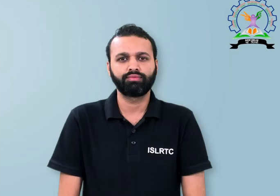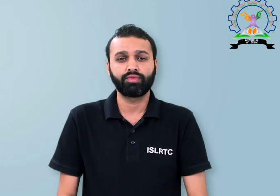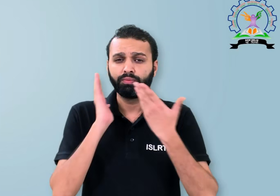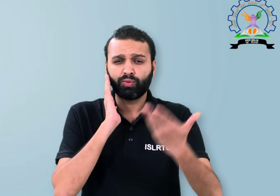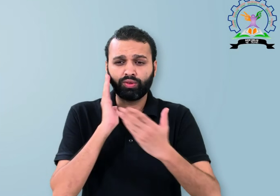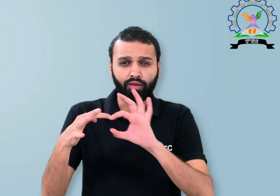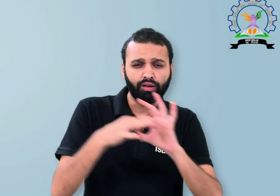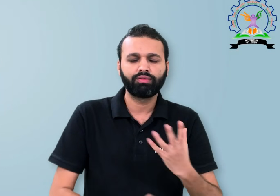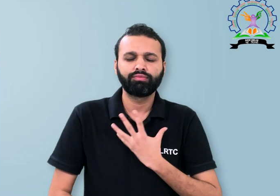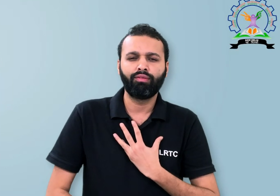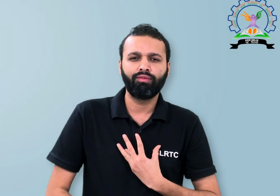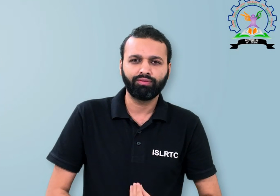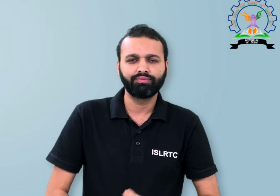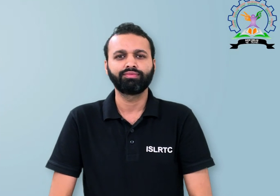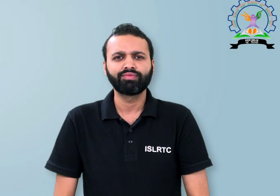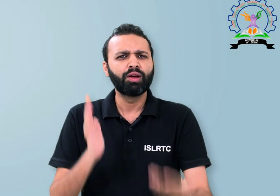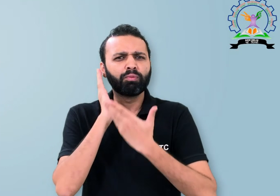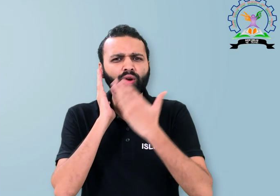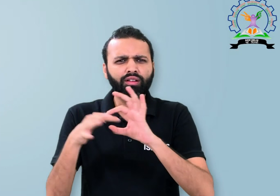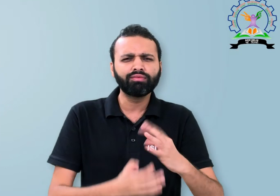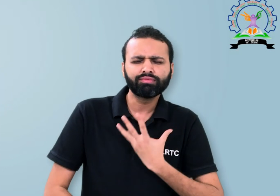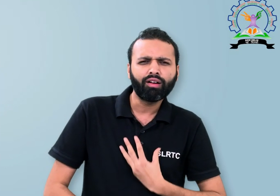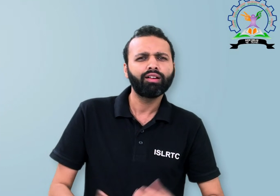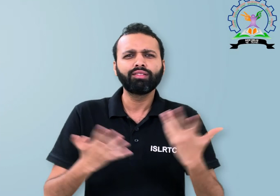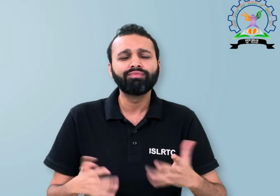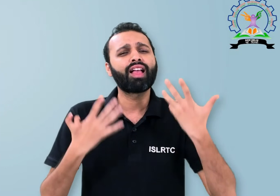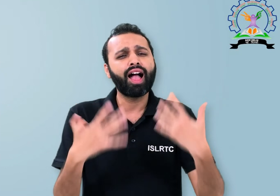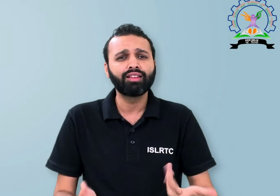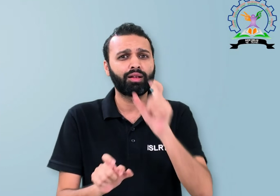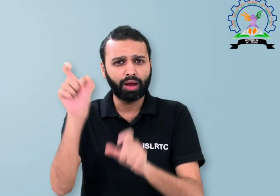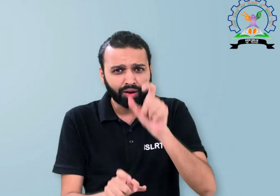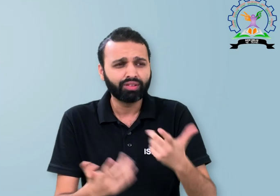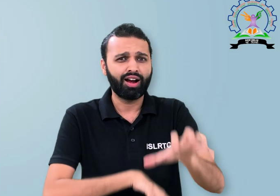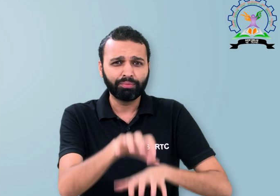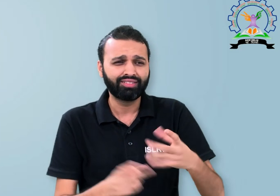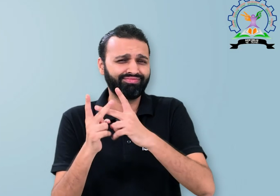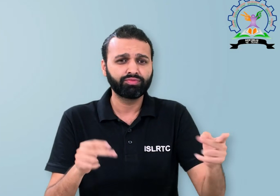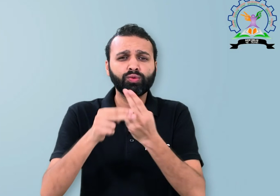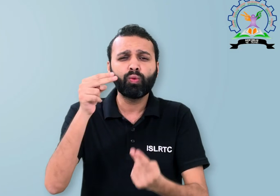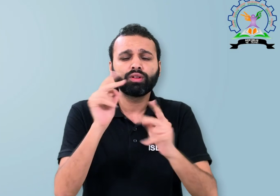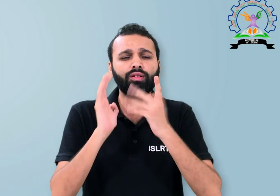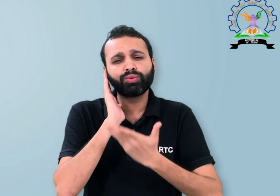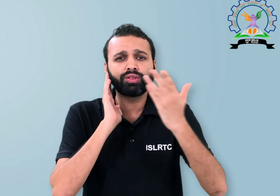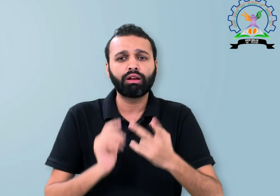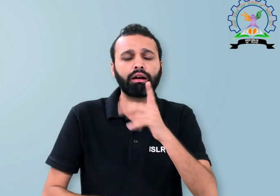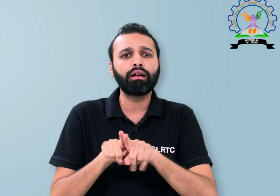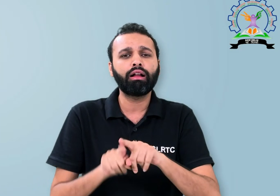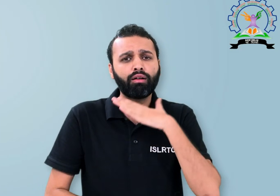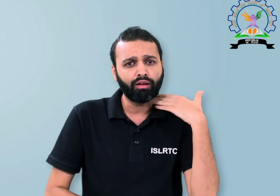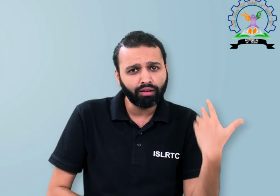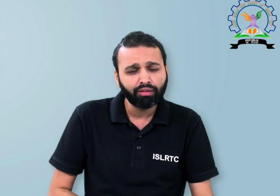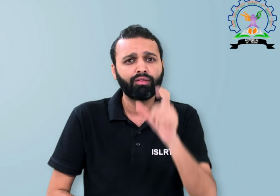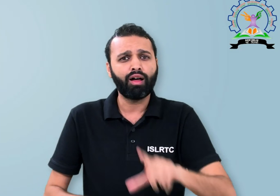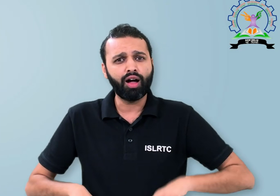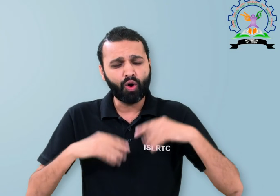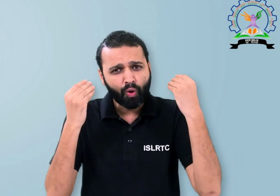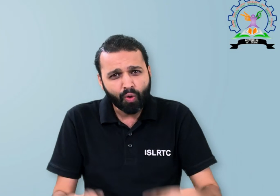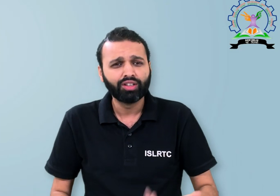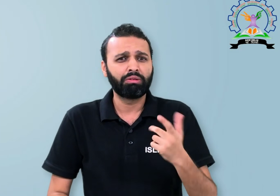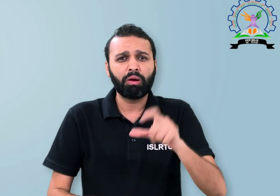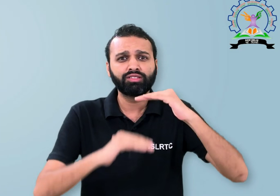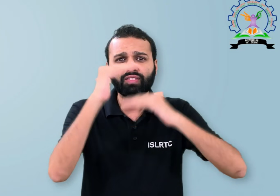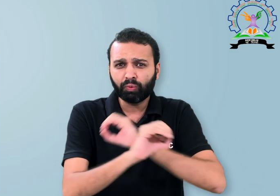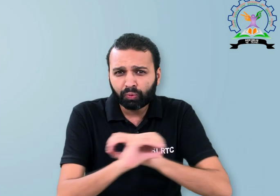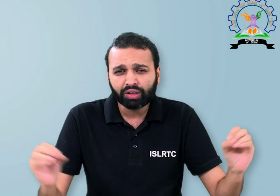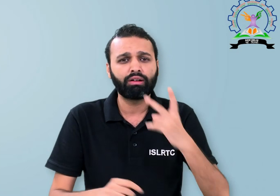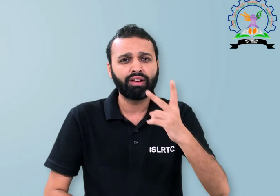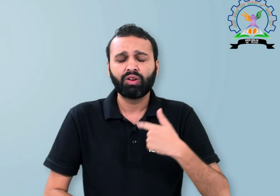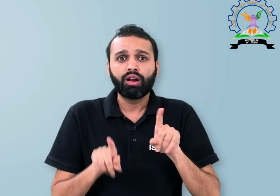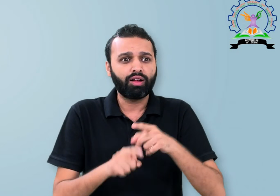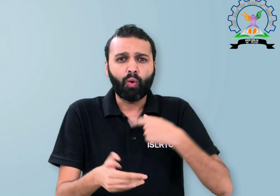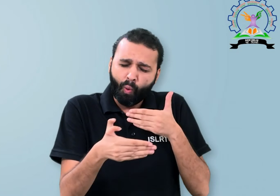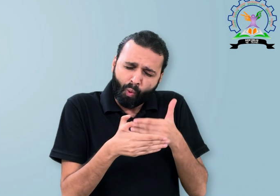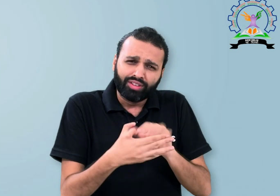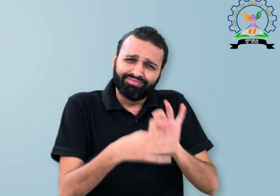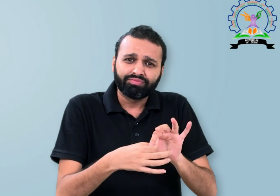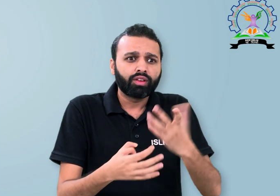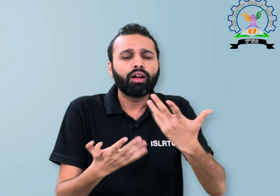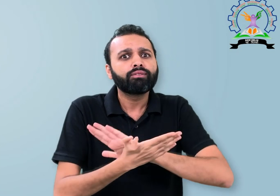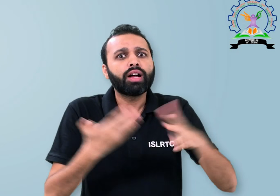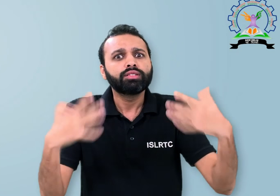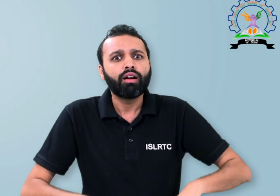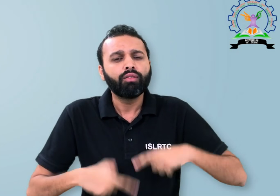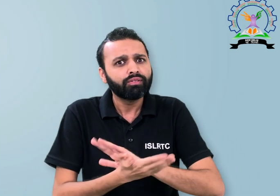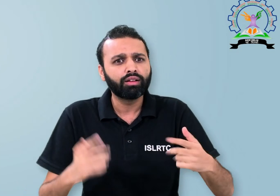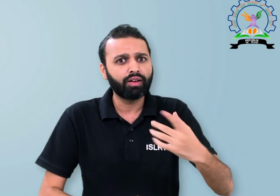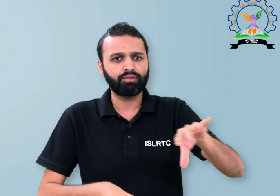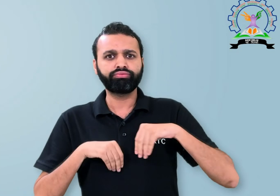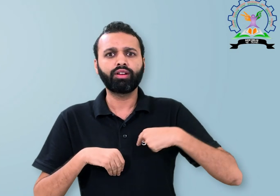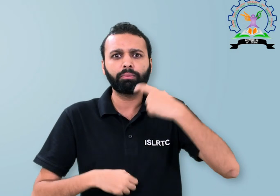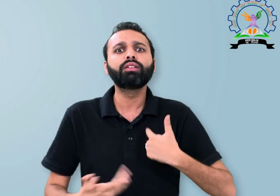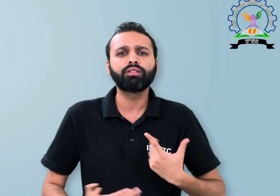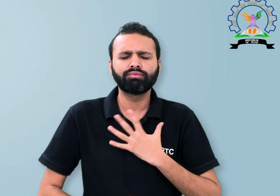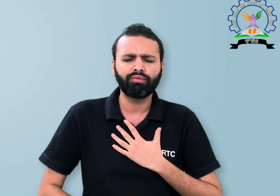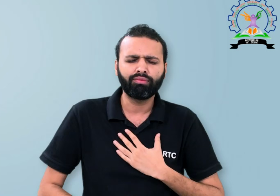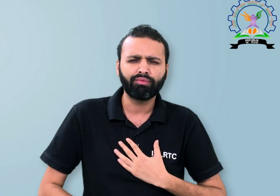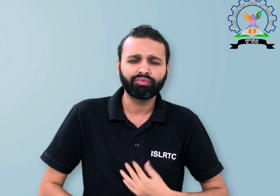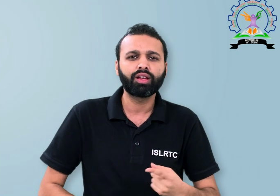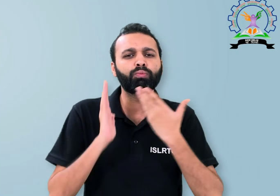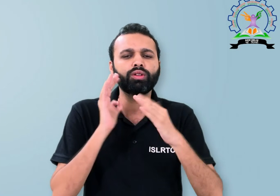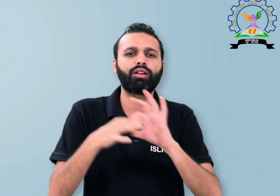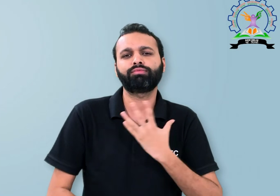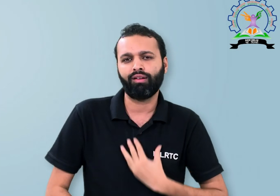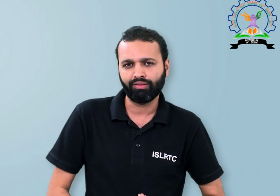Elegy An elegy is a type of poem that expresses sorrow or lamentation, usually for someone who has died. It often reflects on themes of loss, mourning.